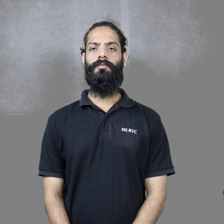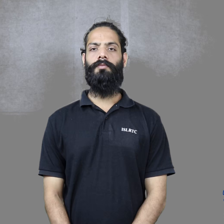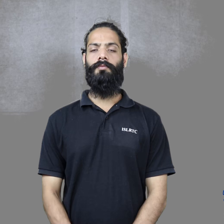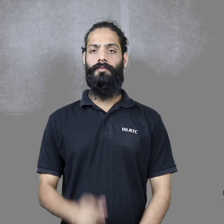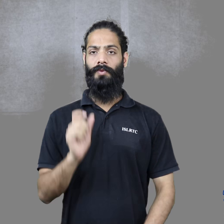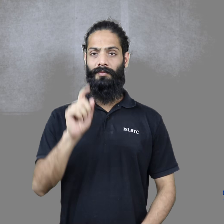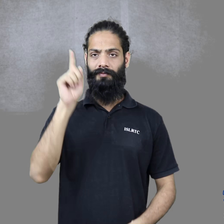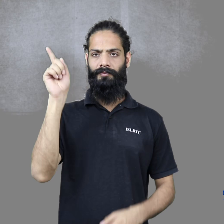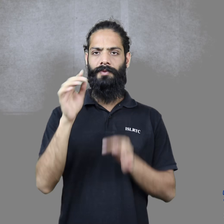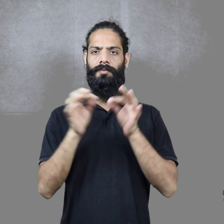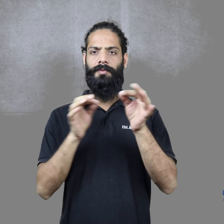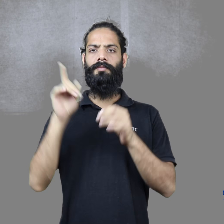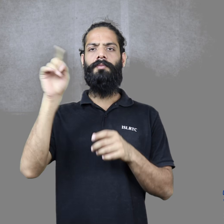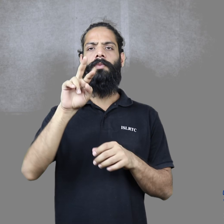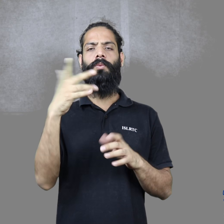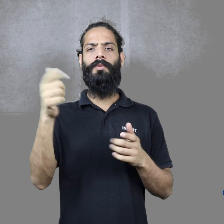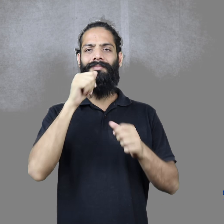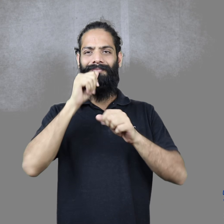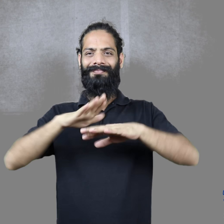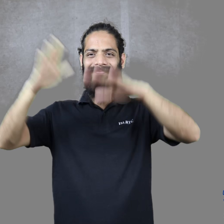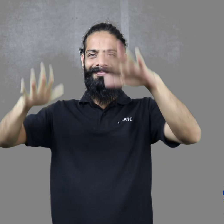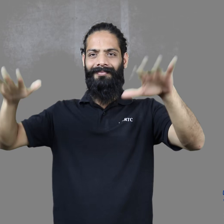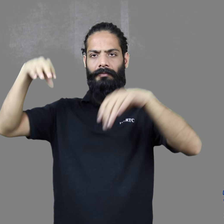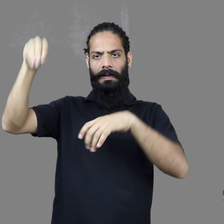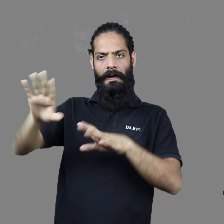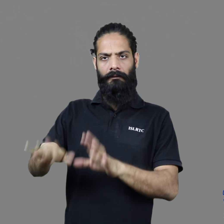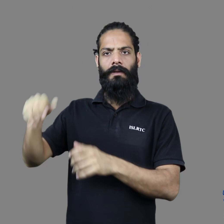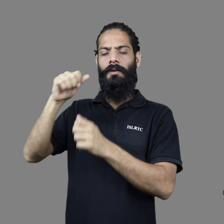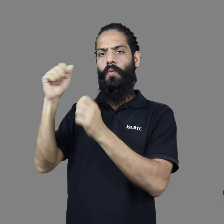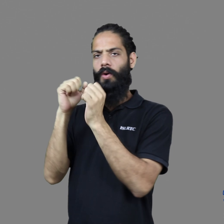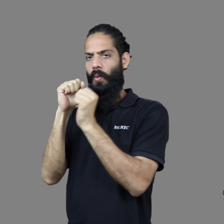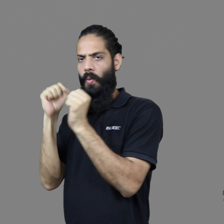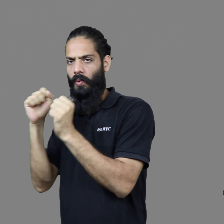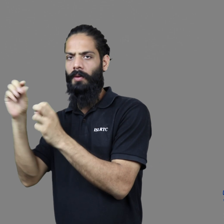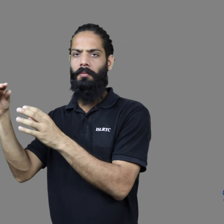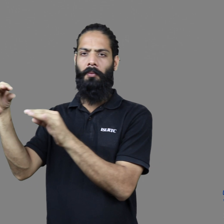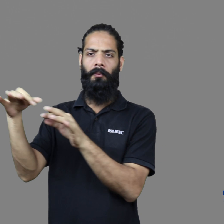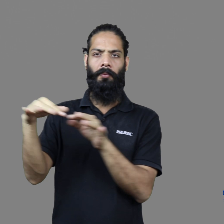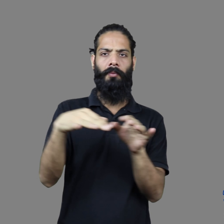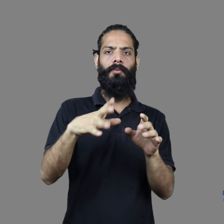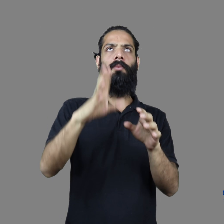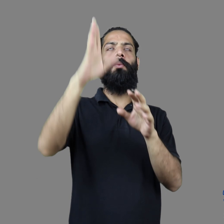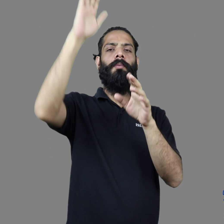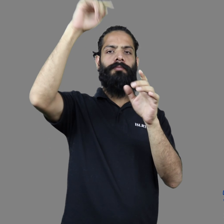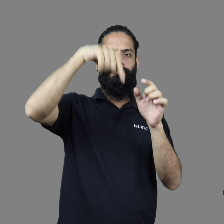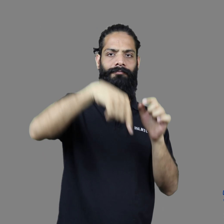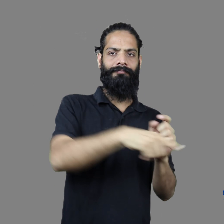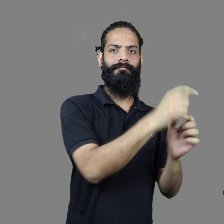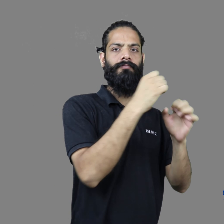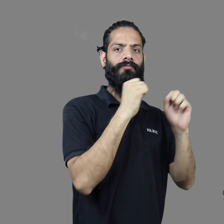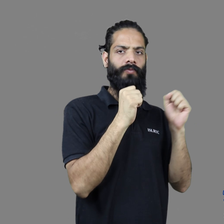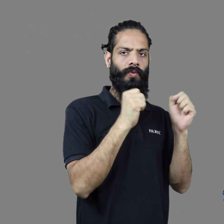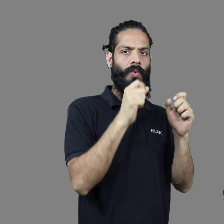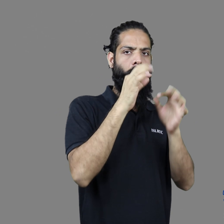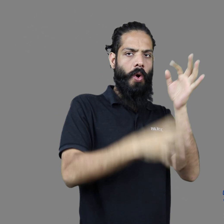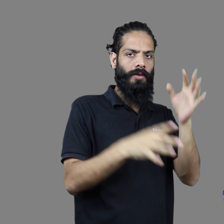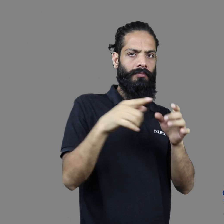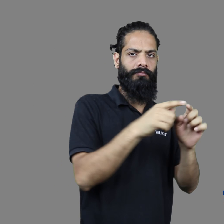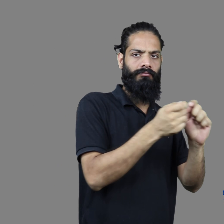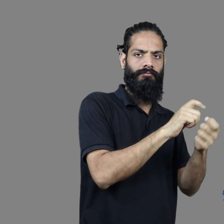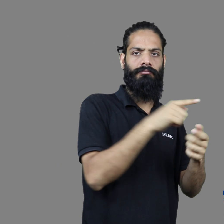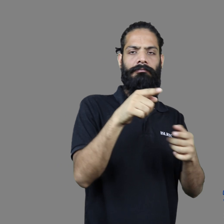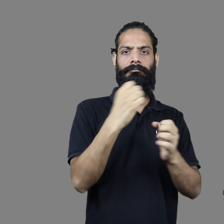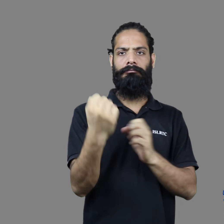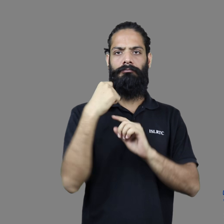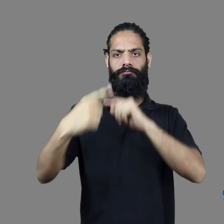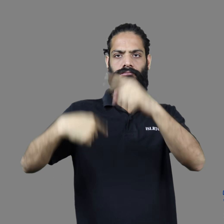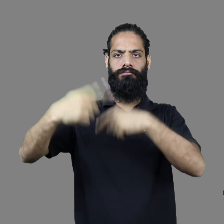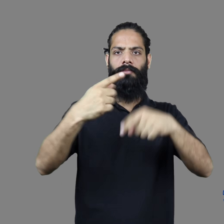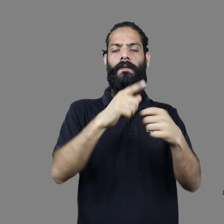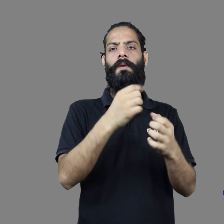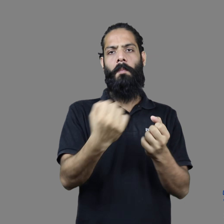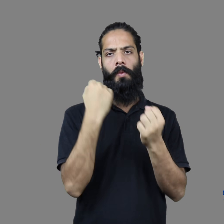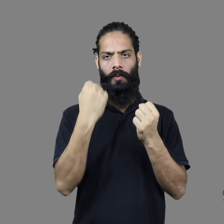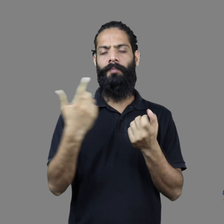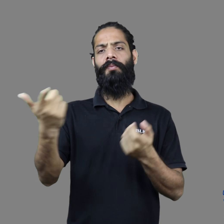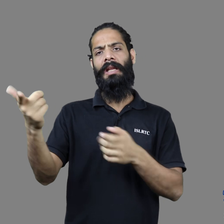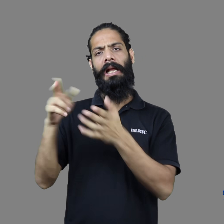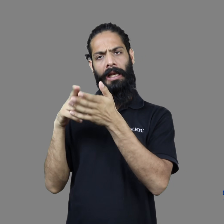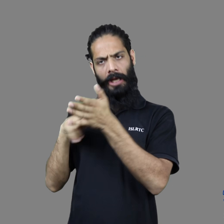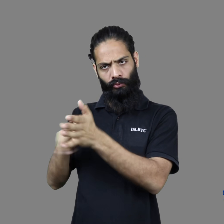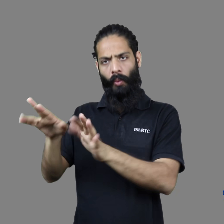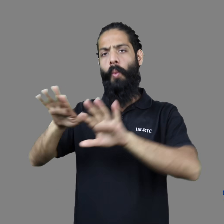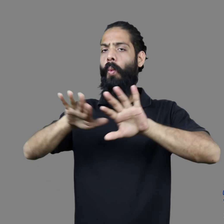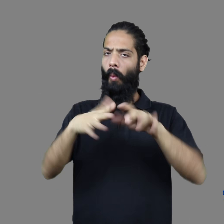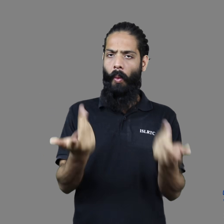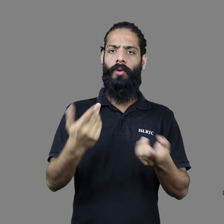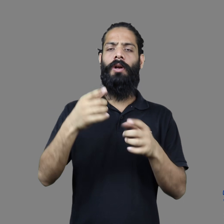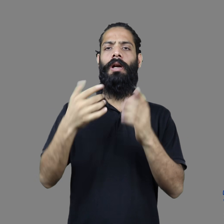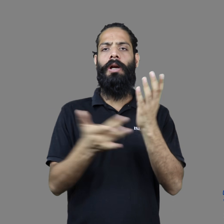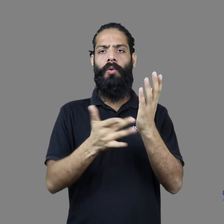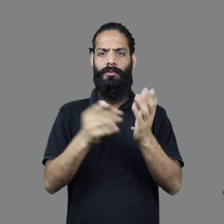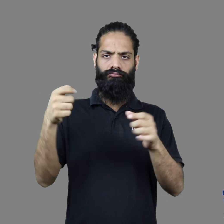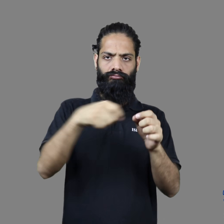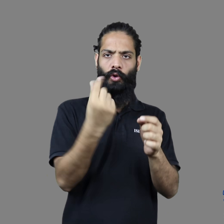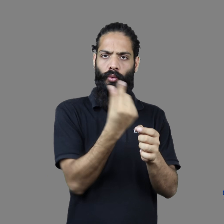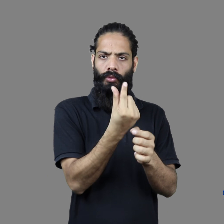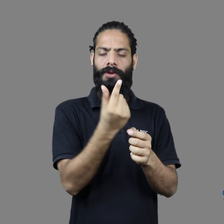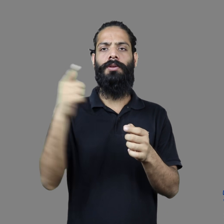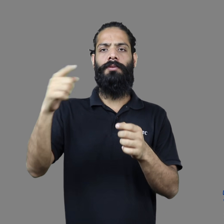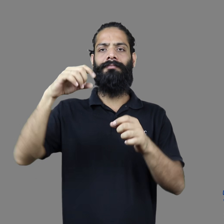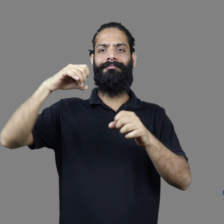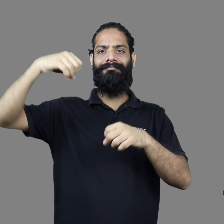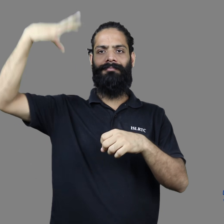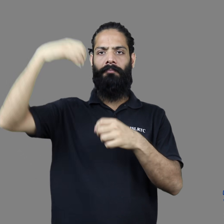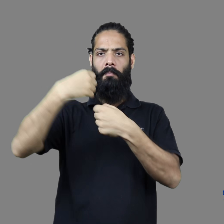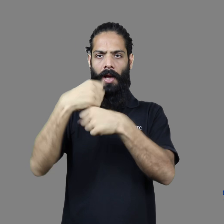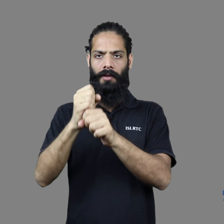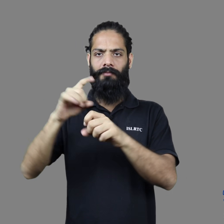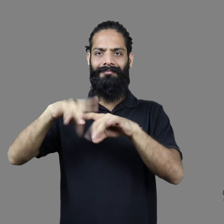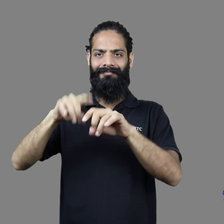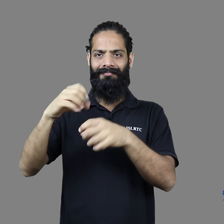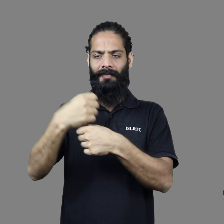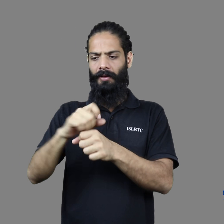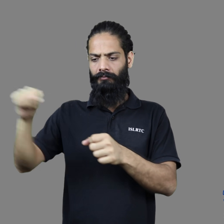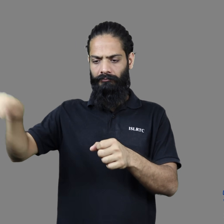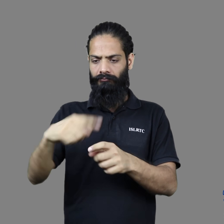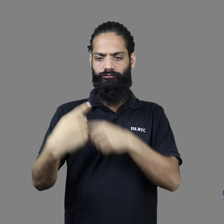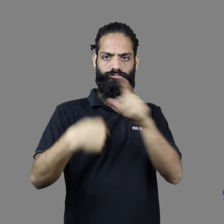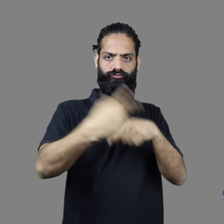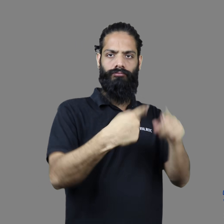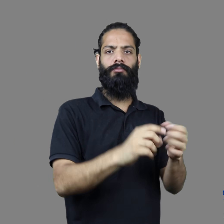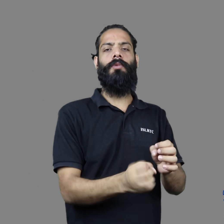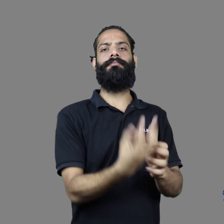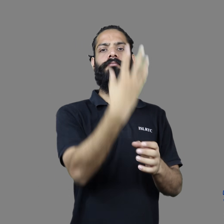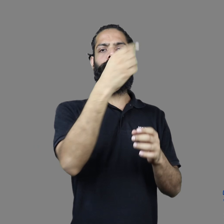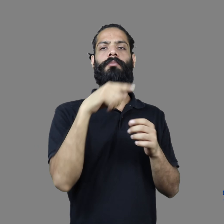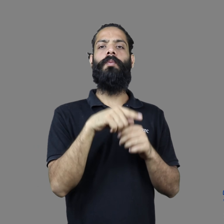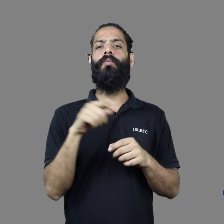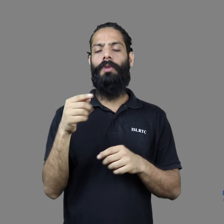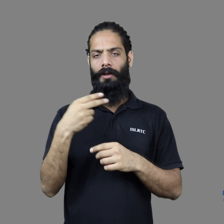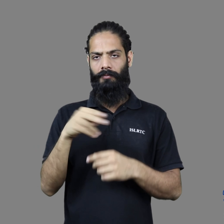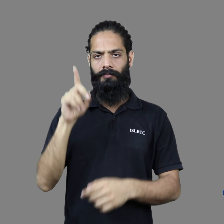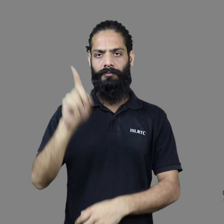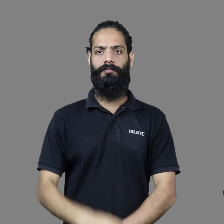Ocean Thermal Energy